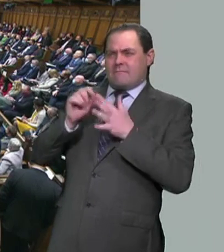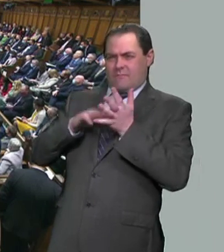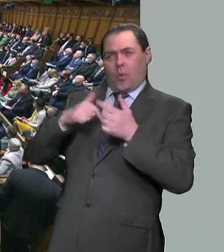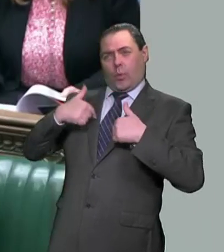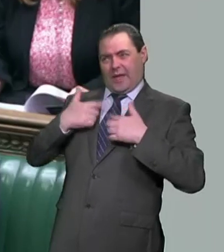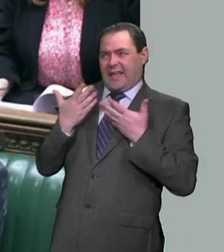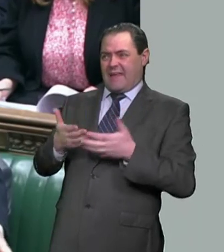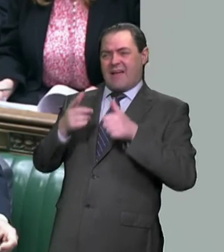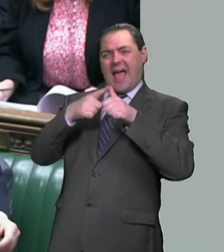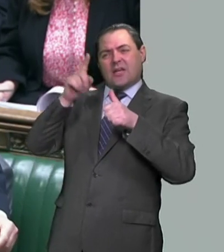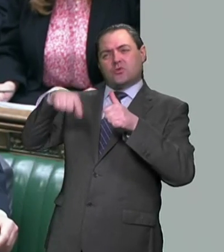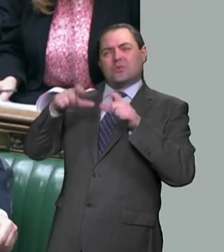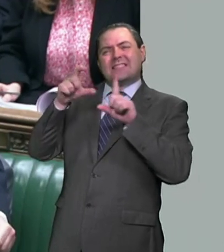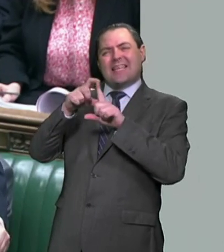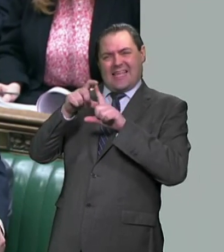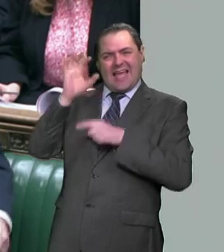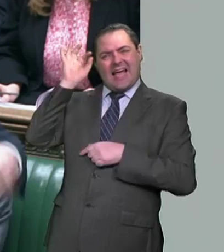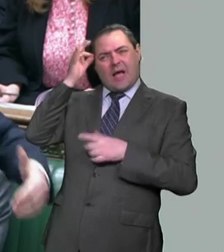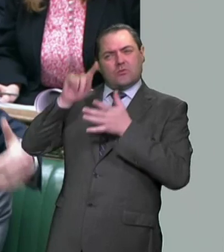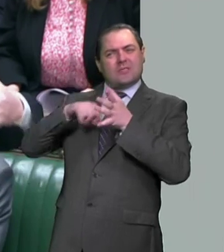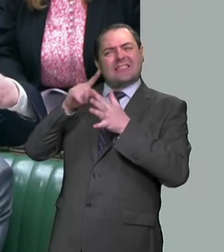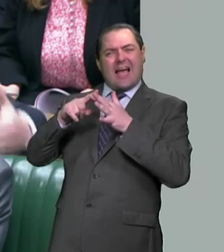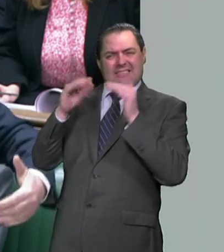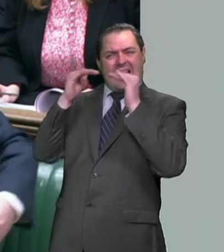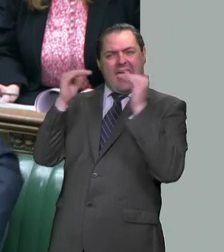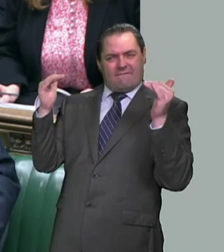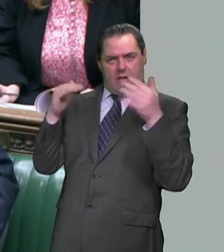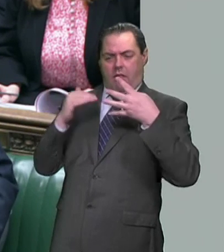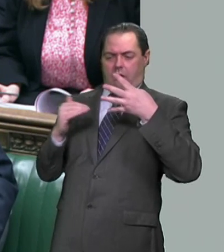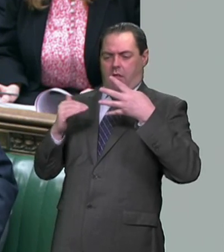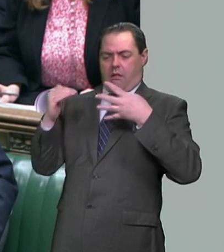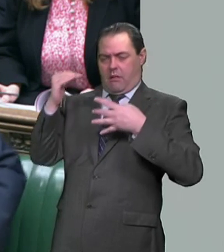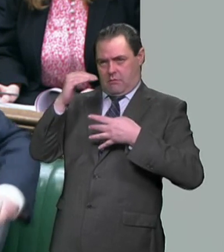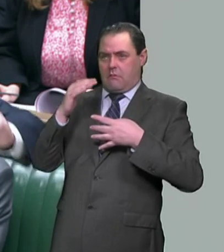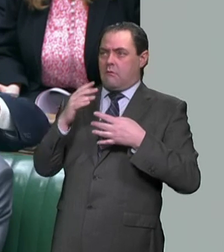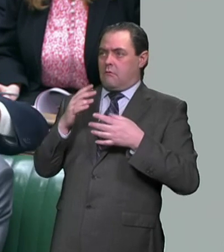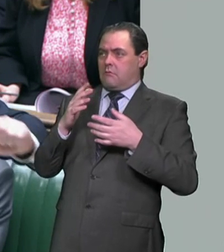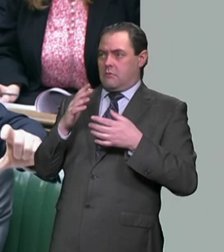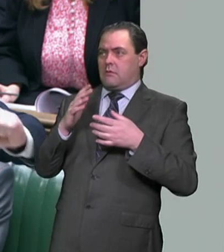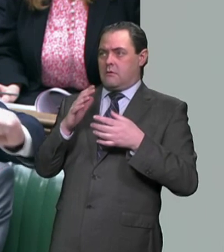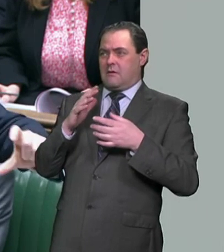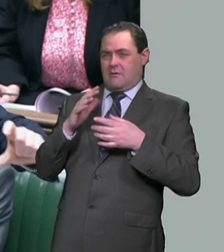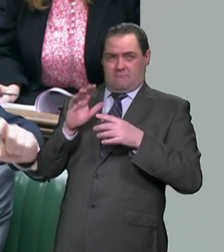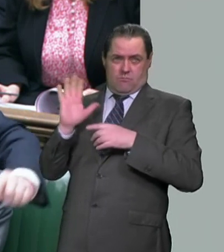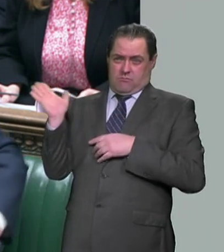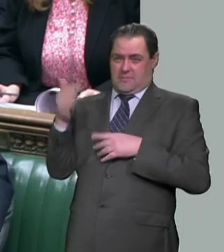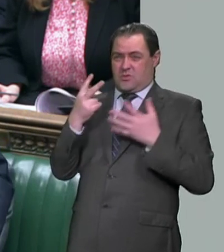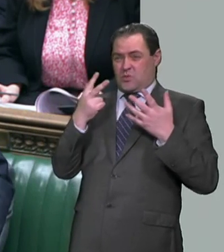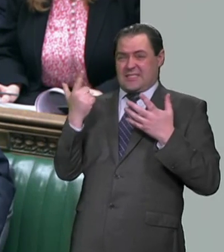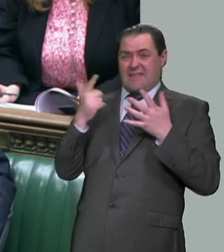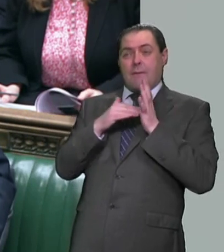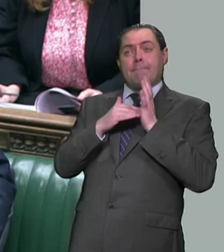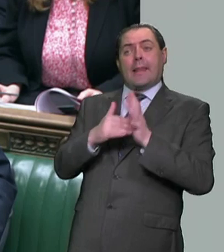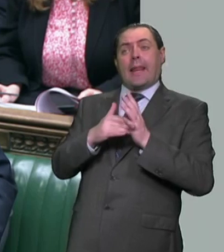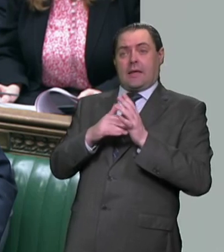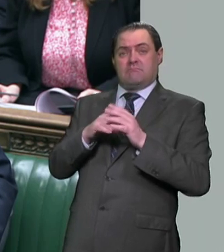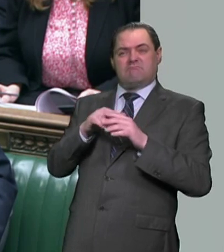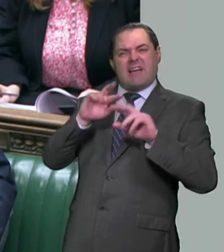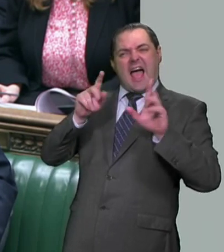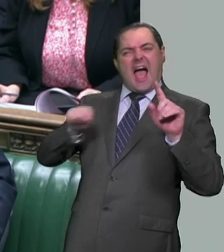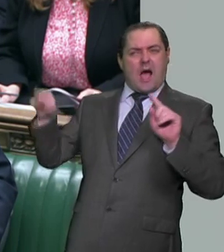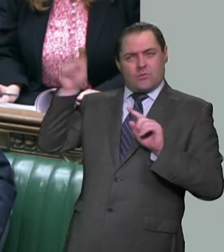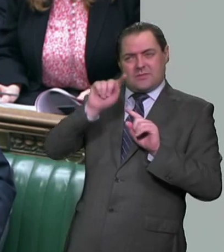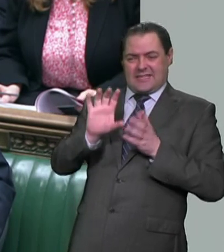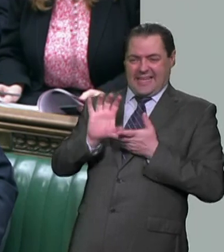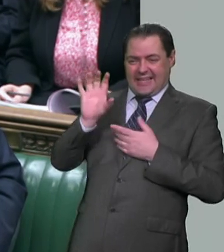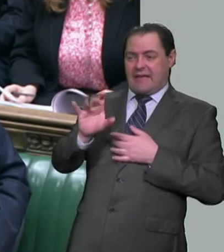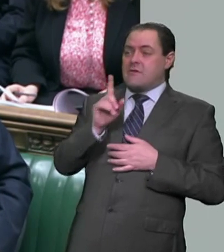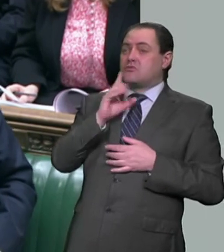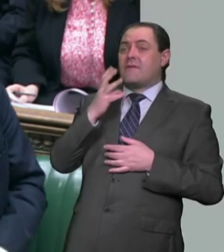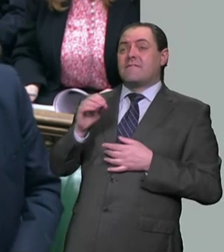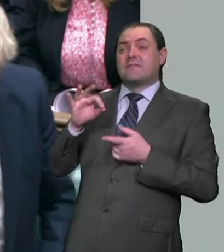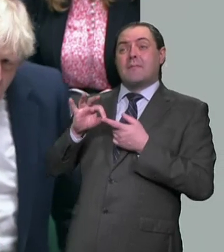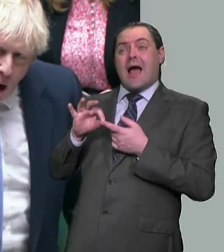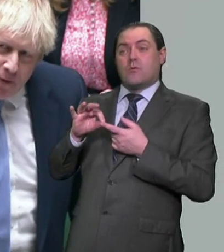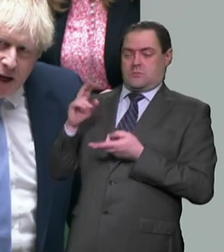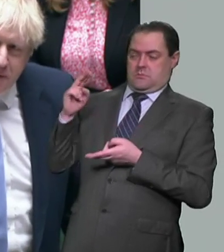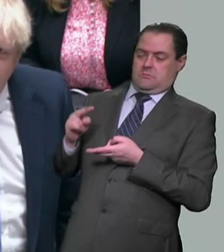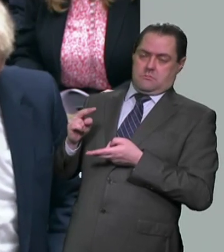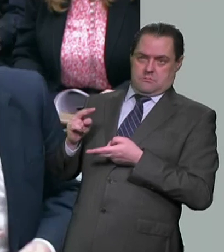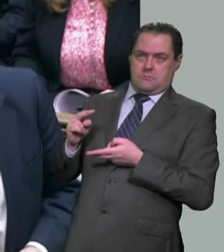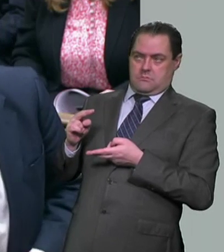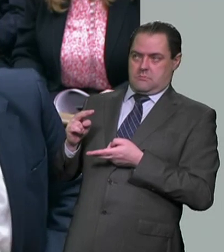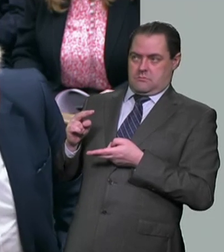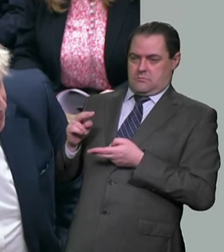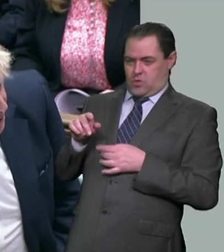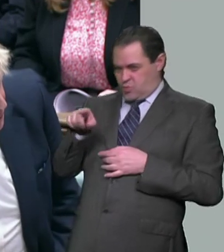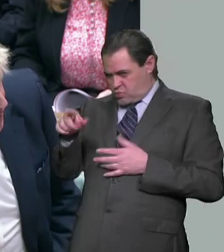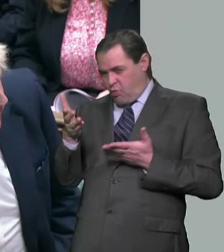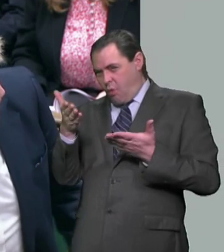We are giving people in bands A to D council tax valuations across the country—27 million homes—the equivalent of a £150 rebate off their council tax.